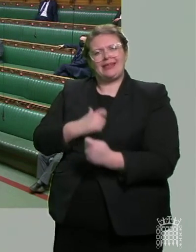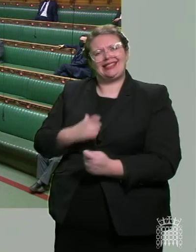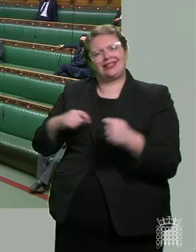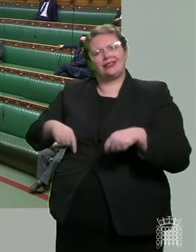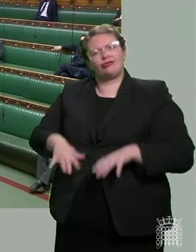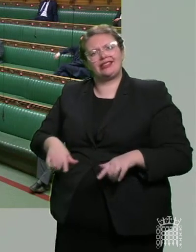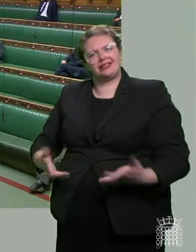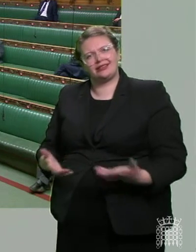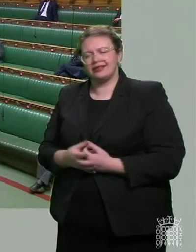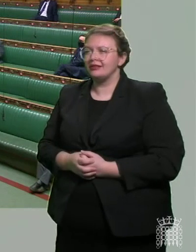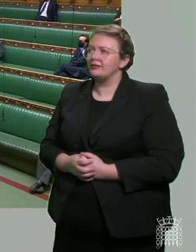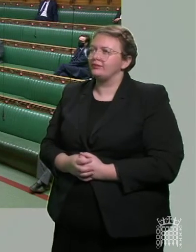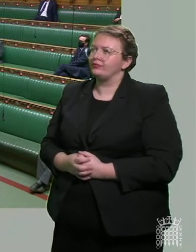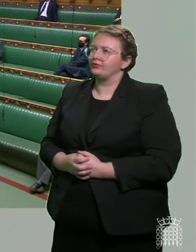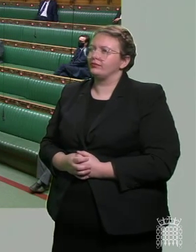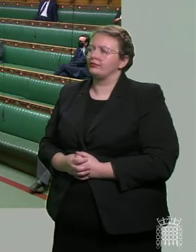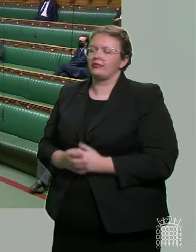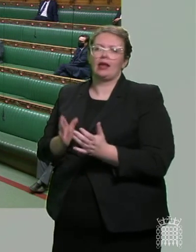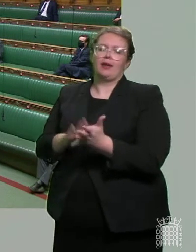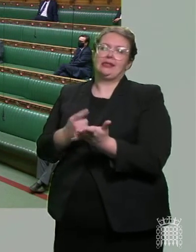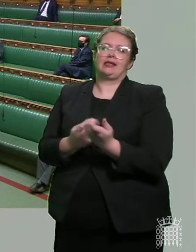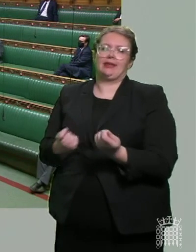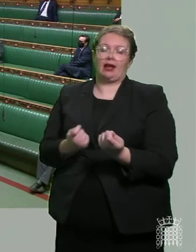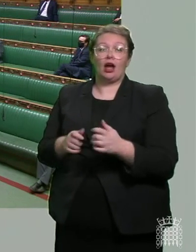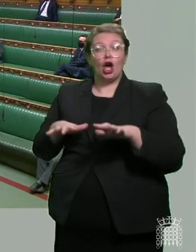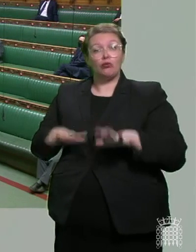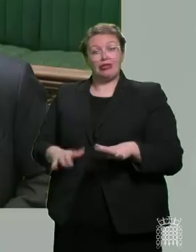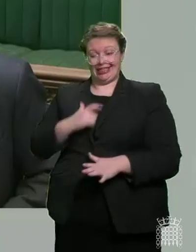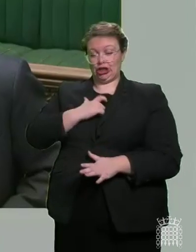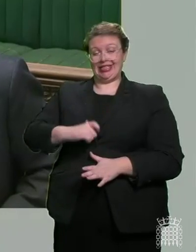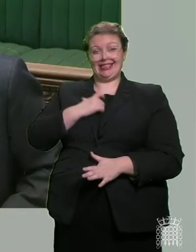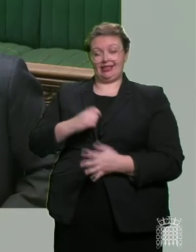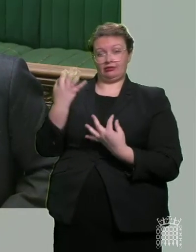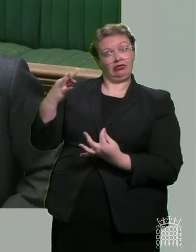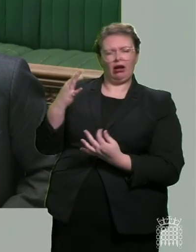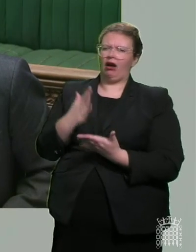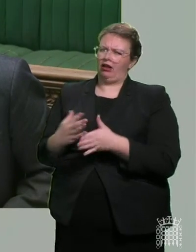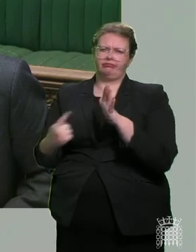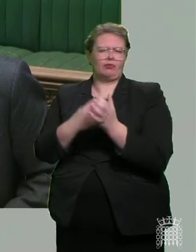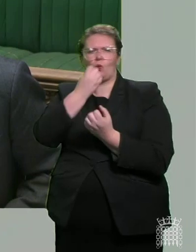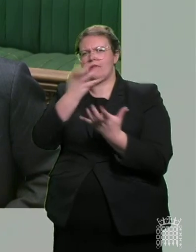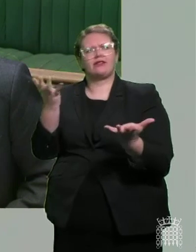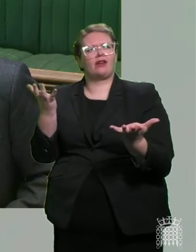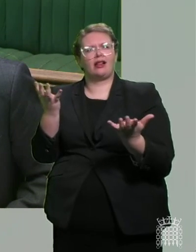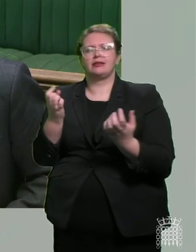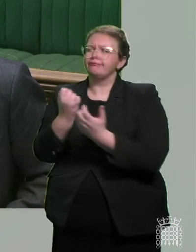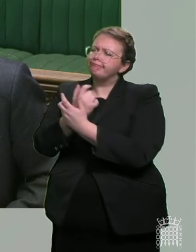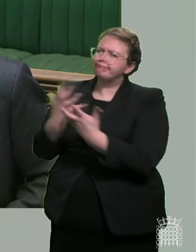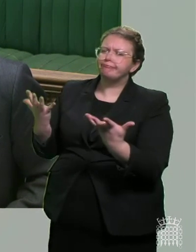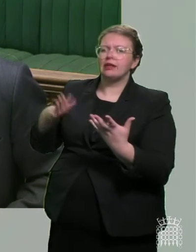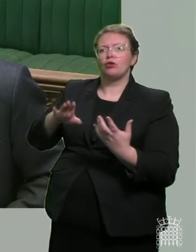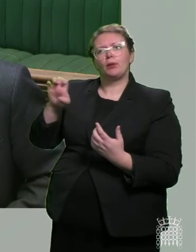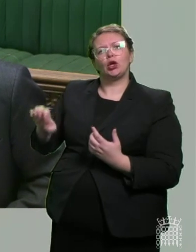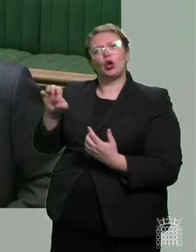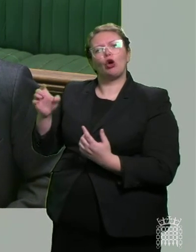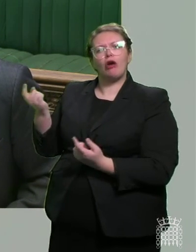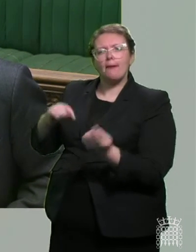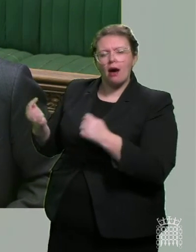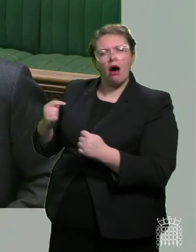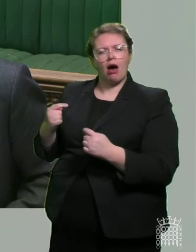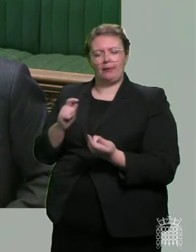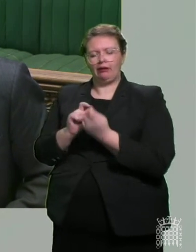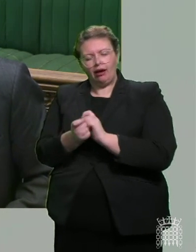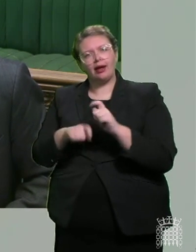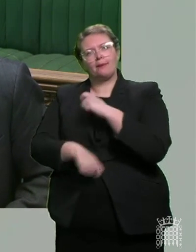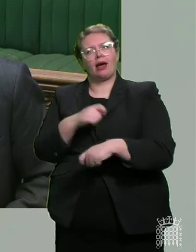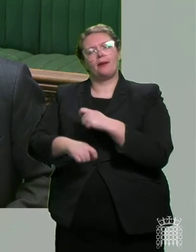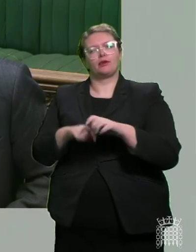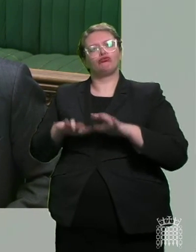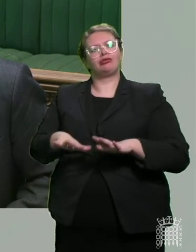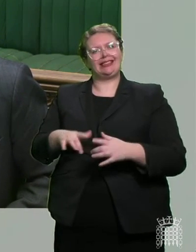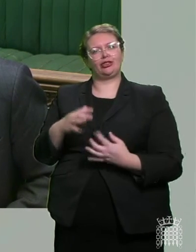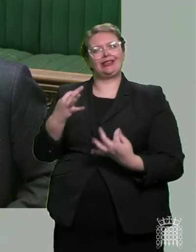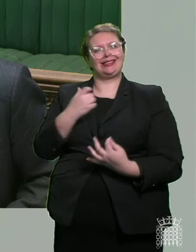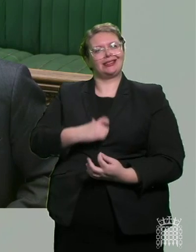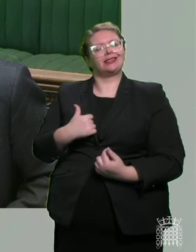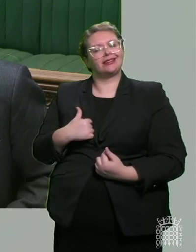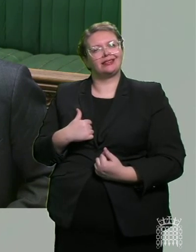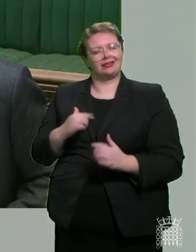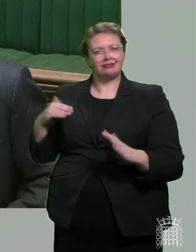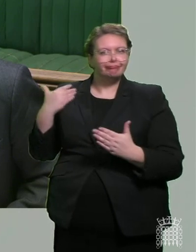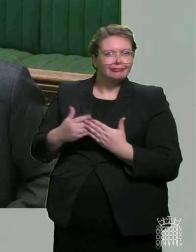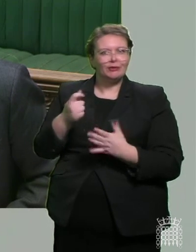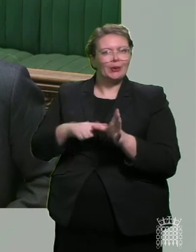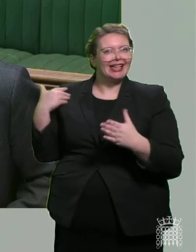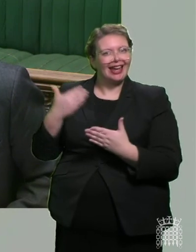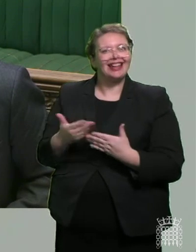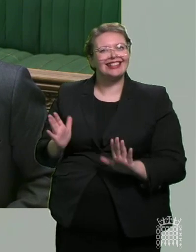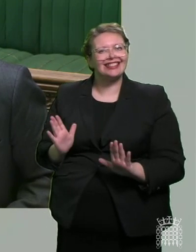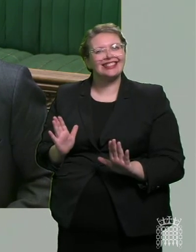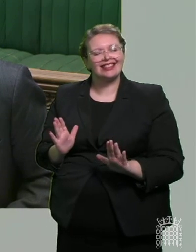British citizenship is a wonderful thing, and it is fantastic that so many EU nationals have taken up the opportunity to become British in the course of the last few years.